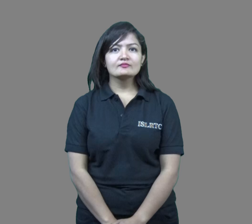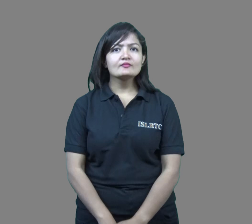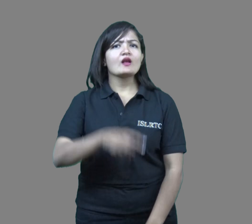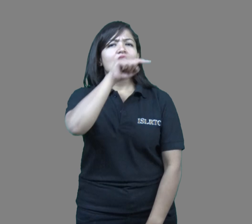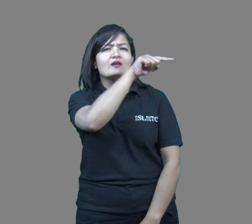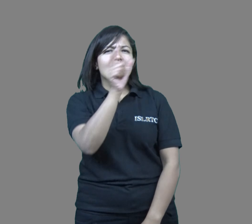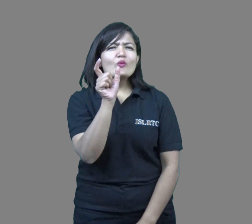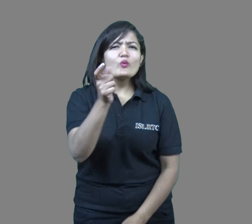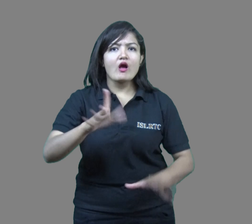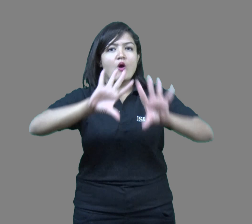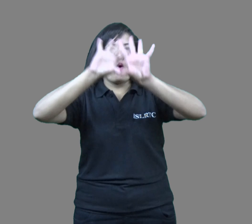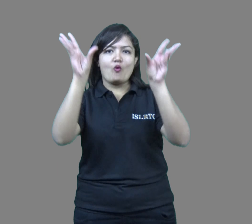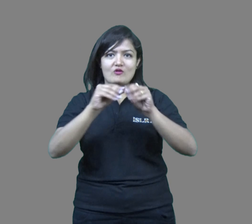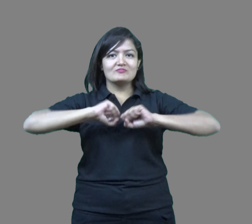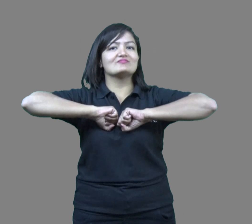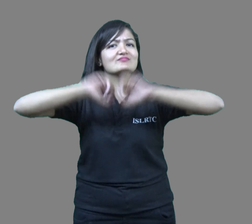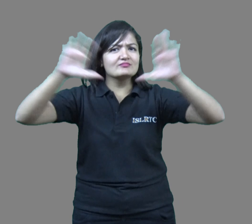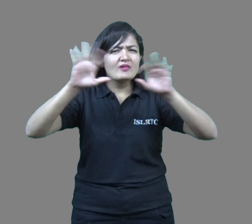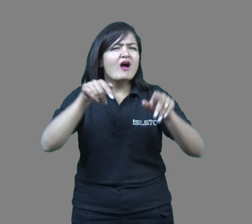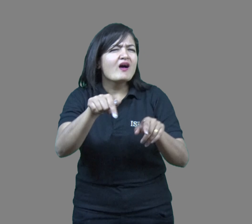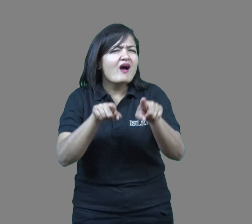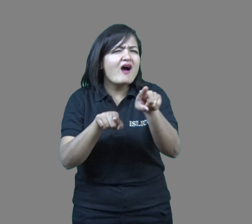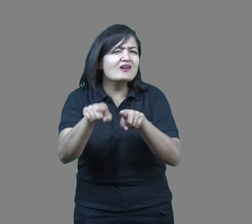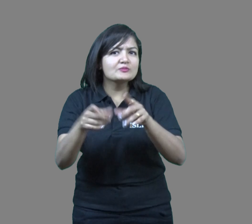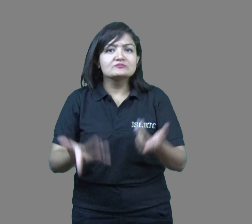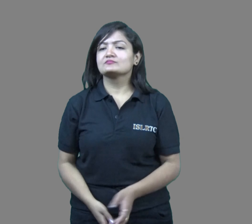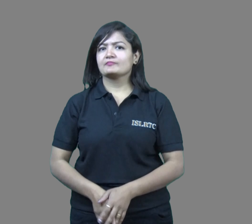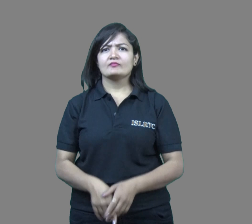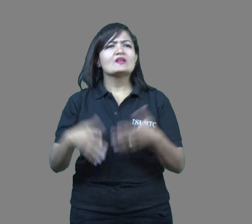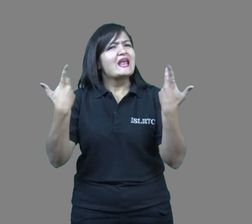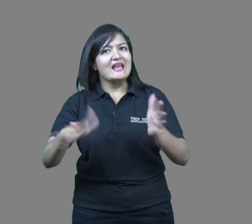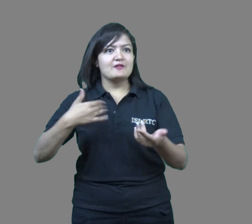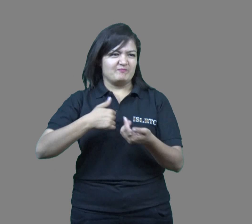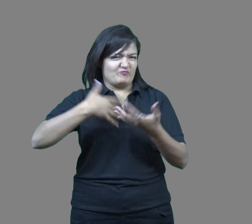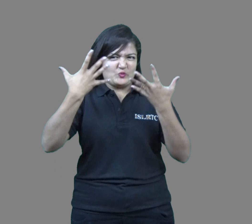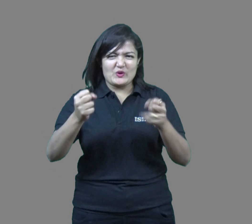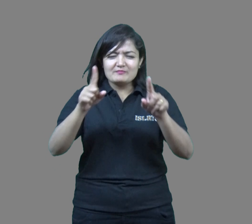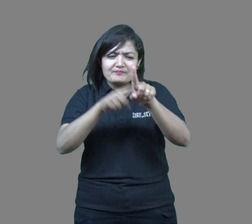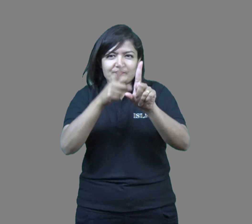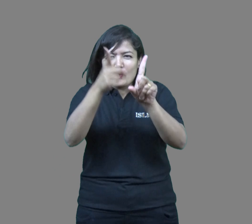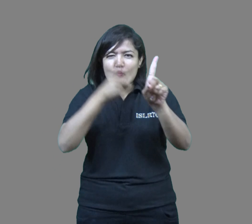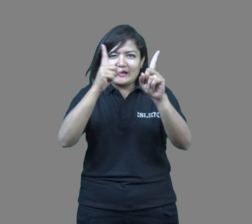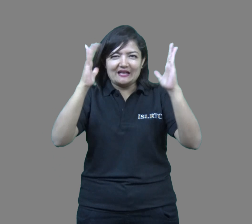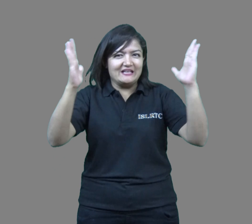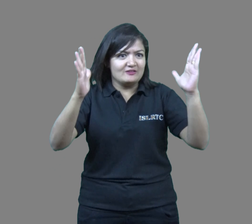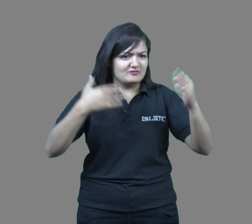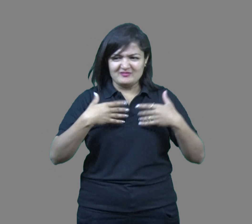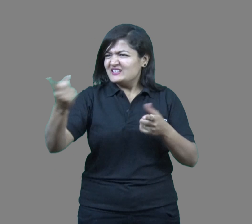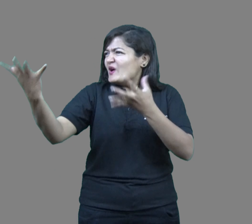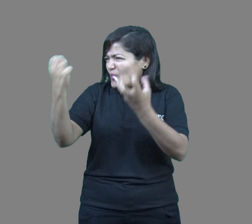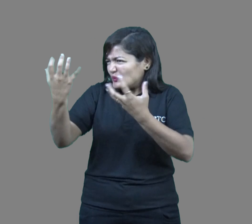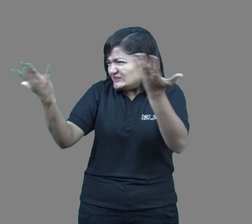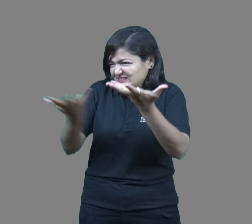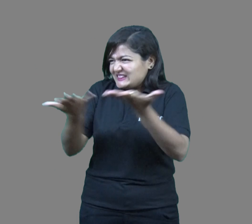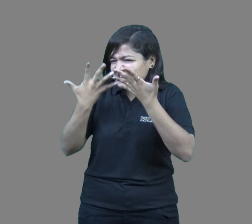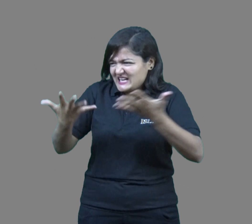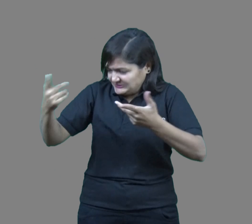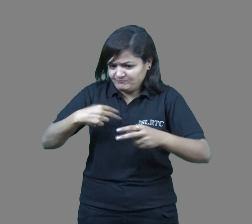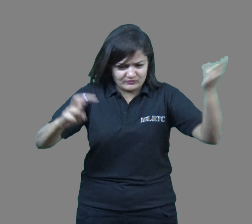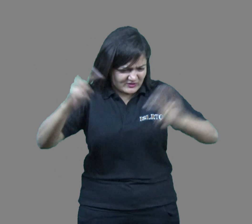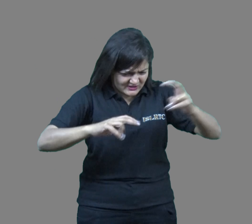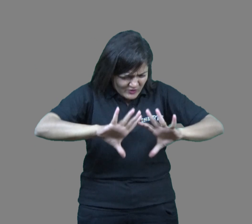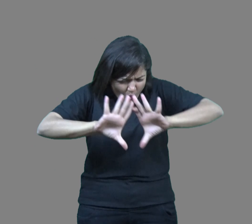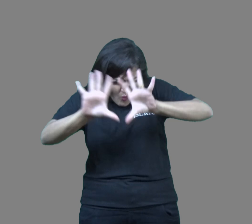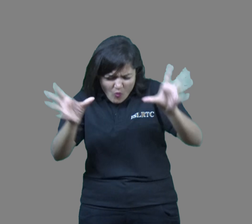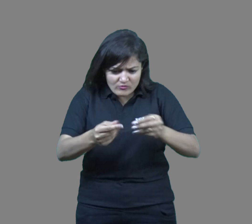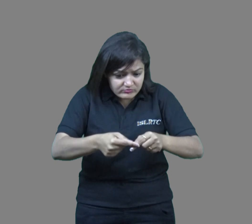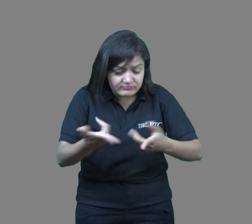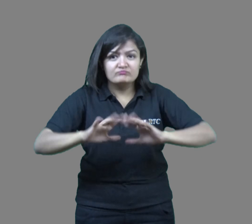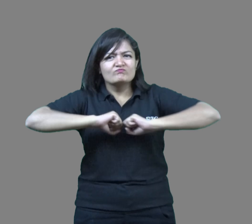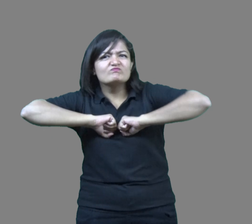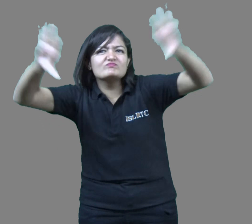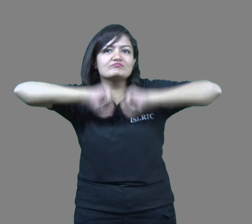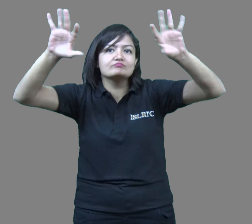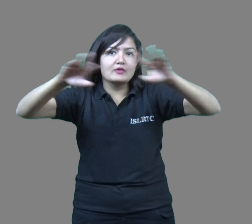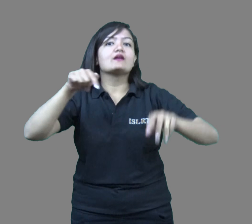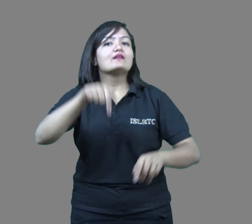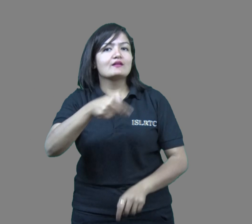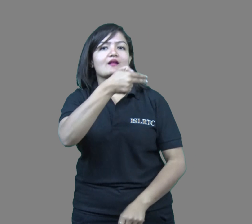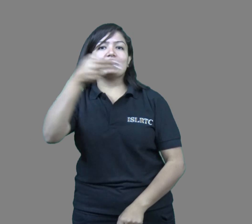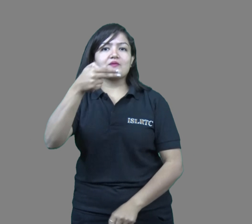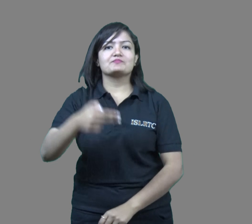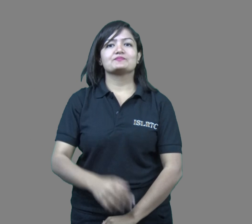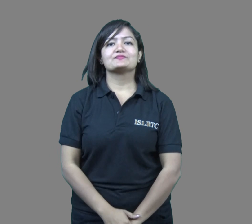Aggregate supply